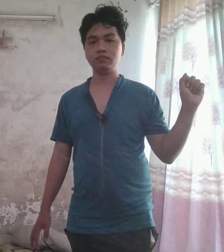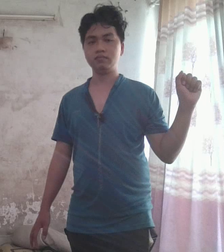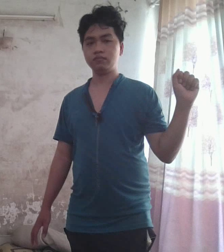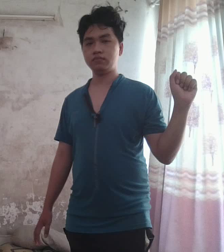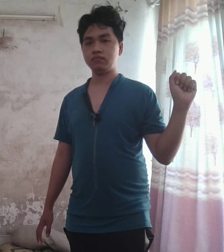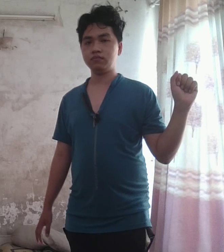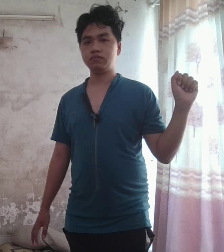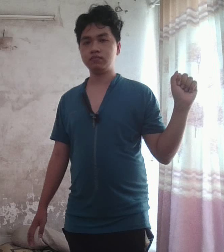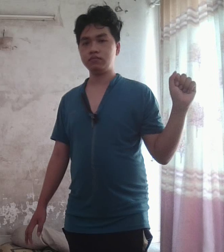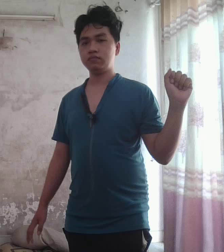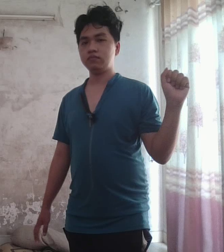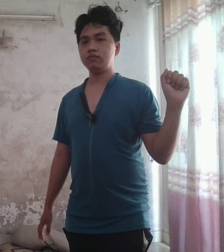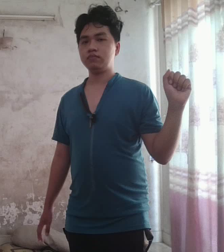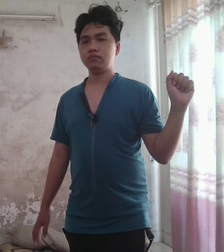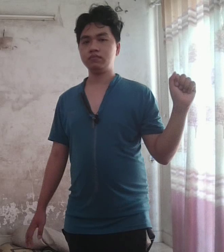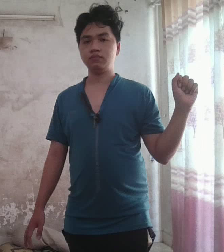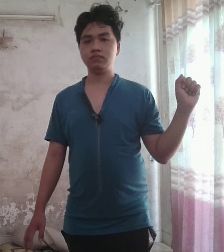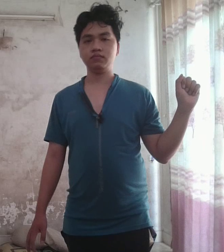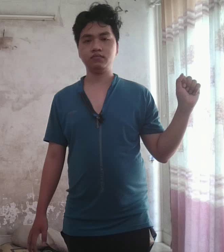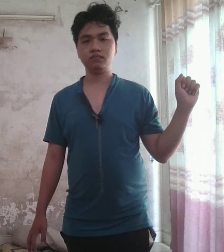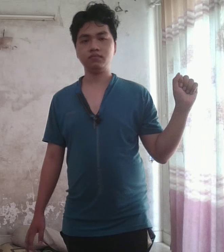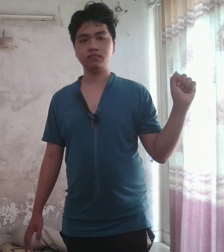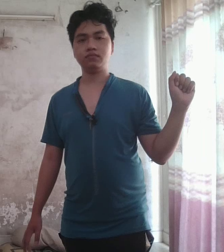a